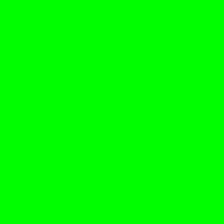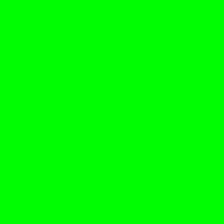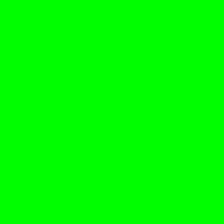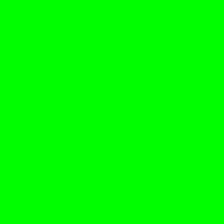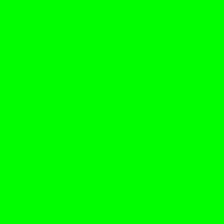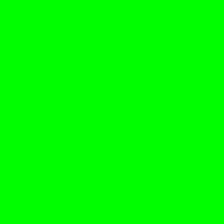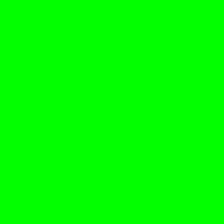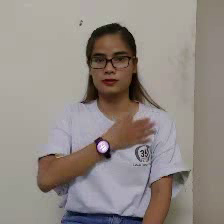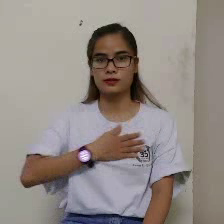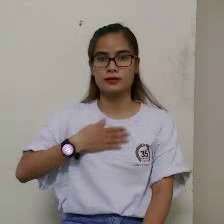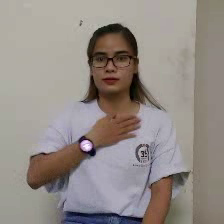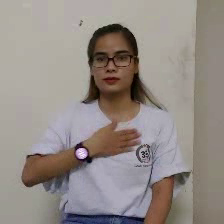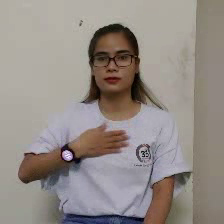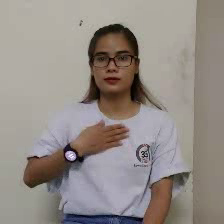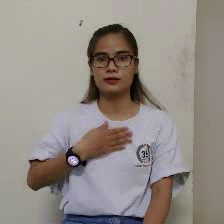Ăn mừng